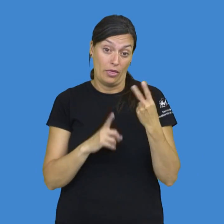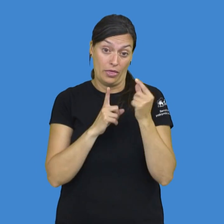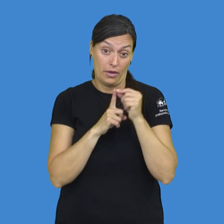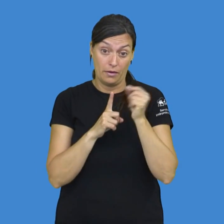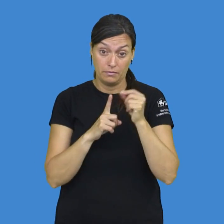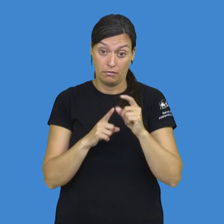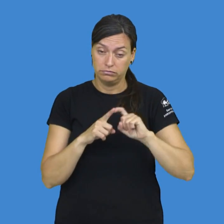diabetes